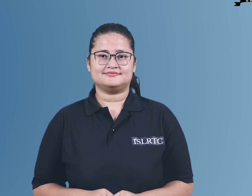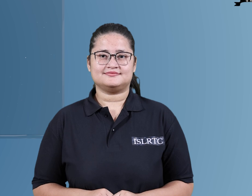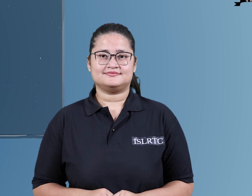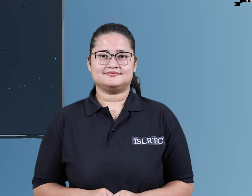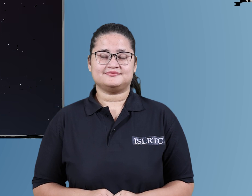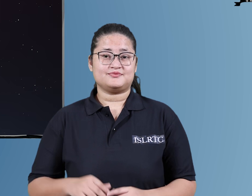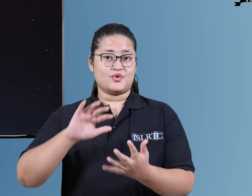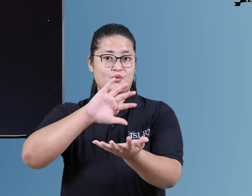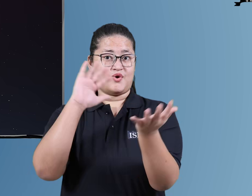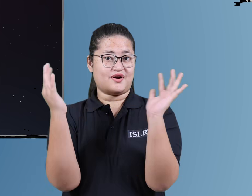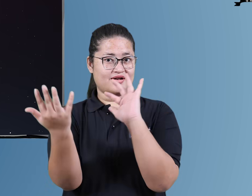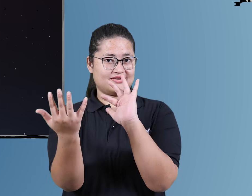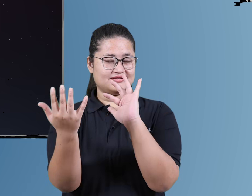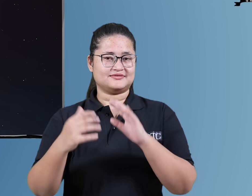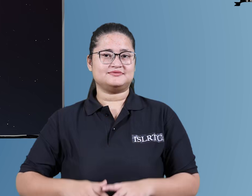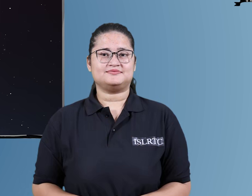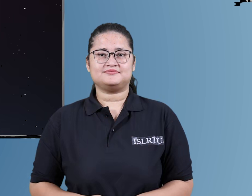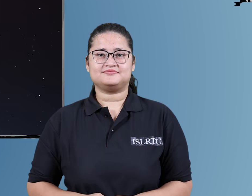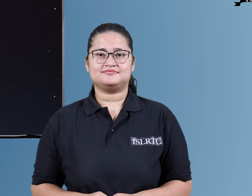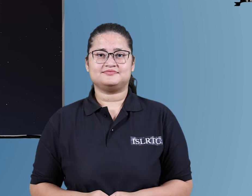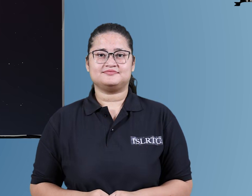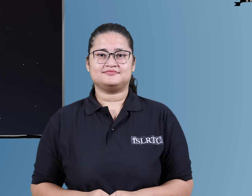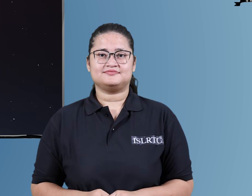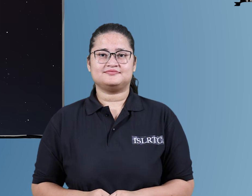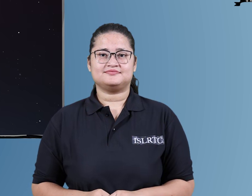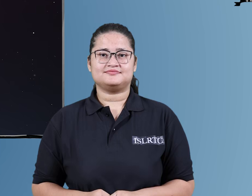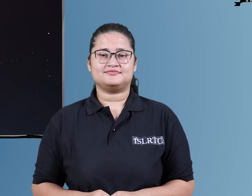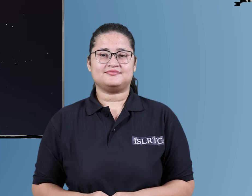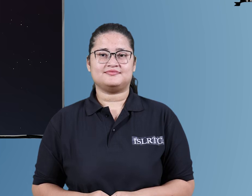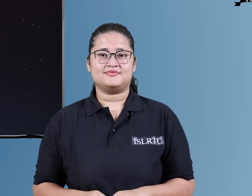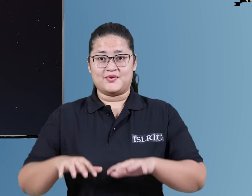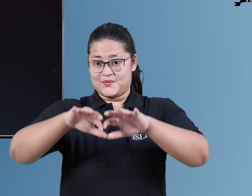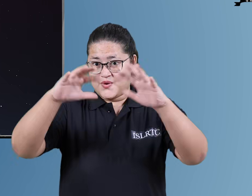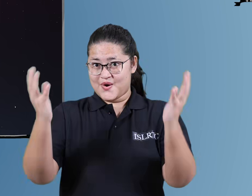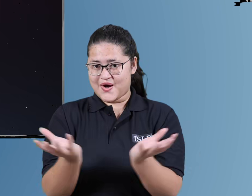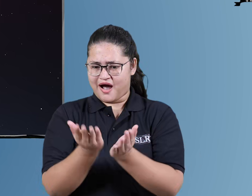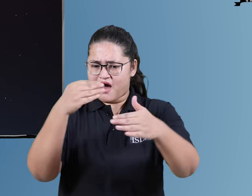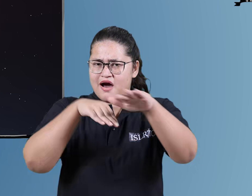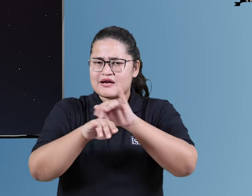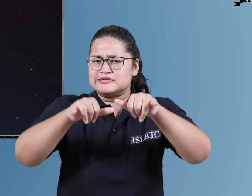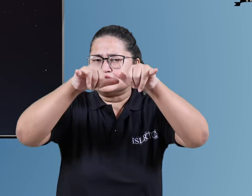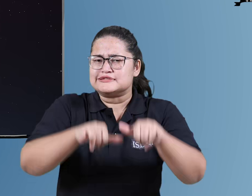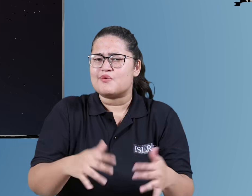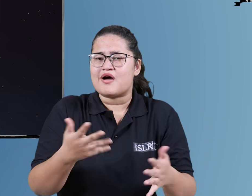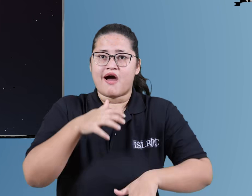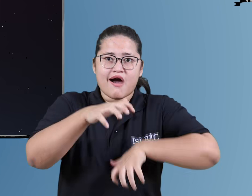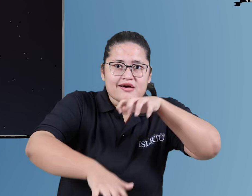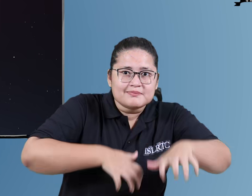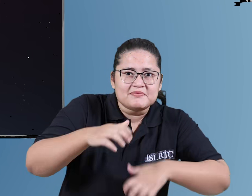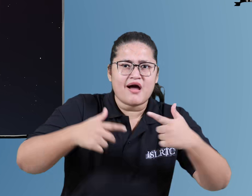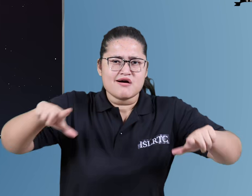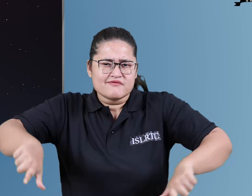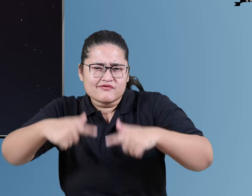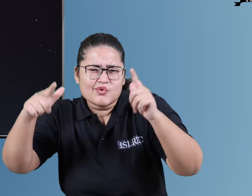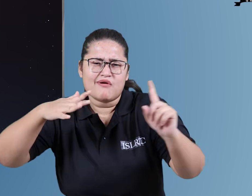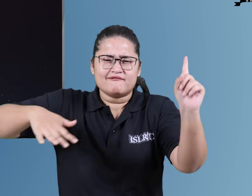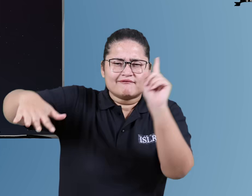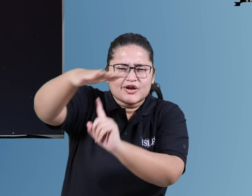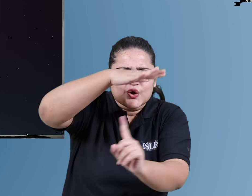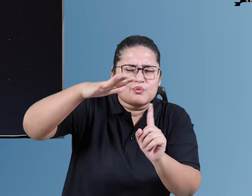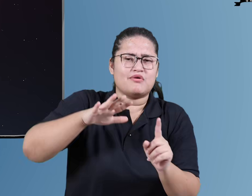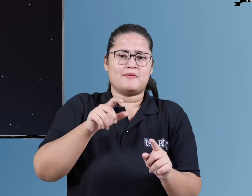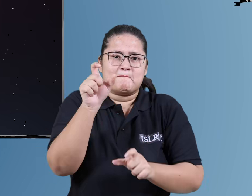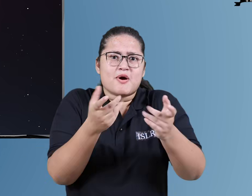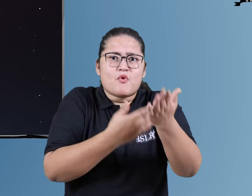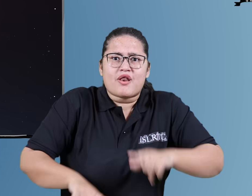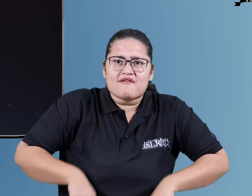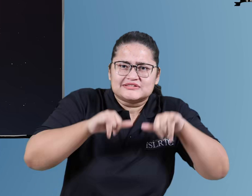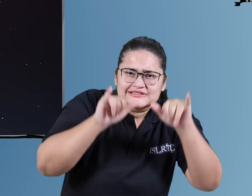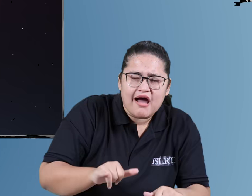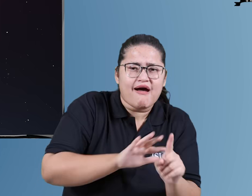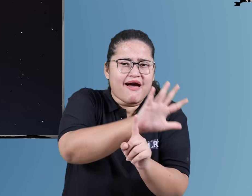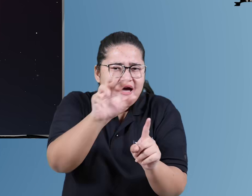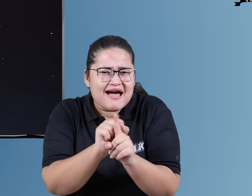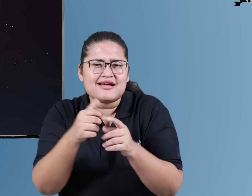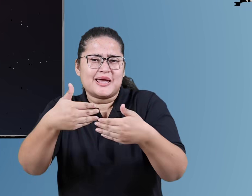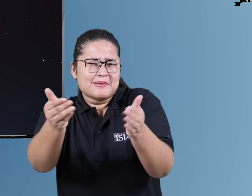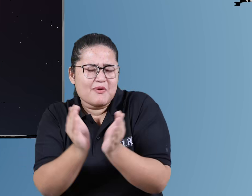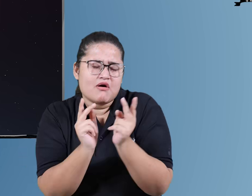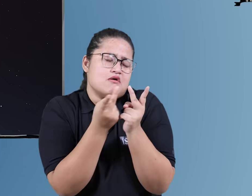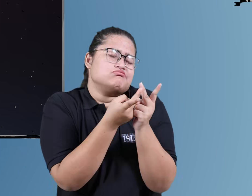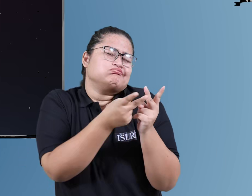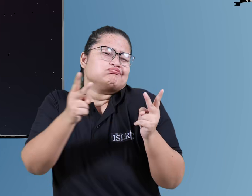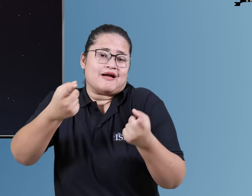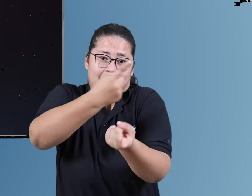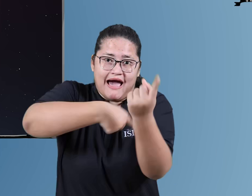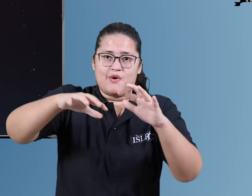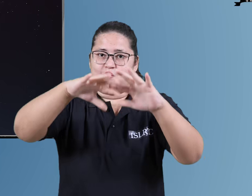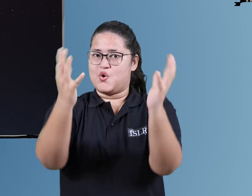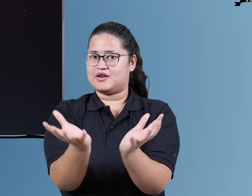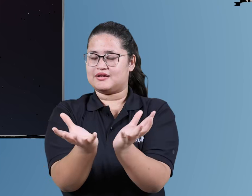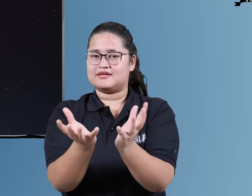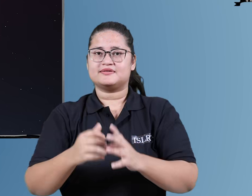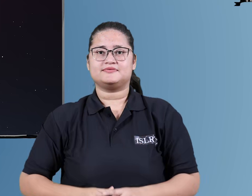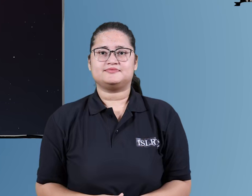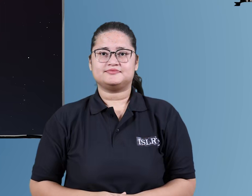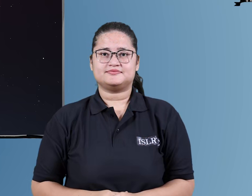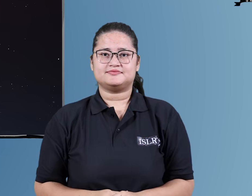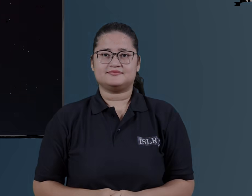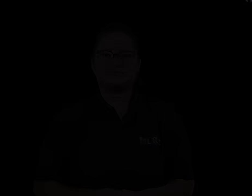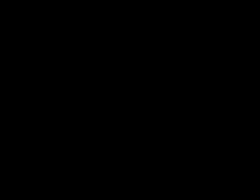World The term world generally refers to the Earth and all its inhabitants, including animals, plants, humans, mountains, cultures, communities, and many other elements.